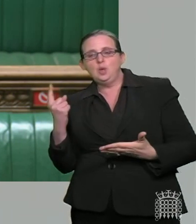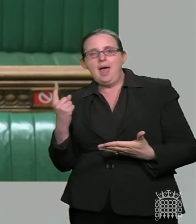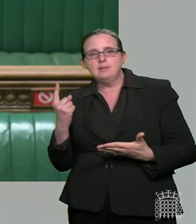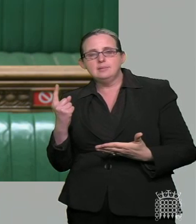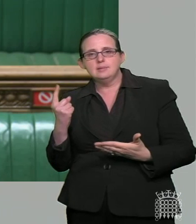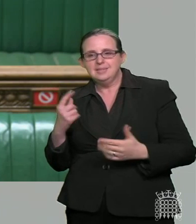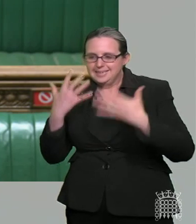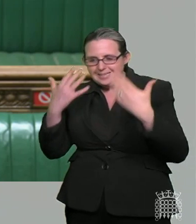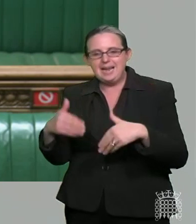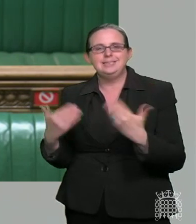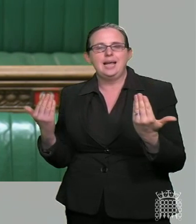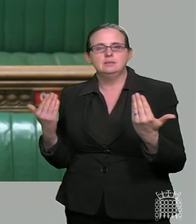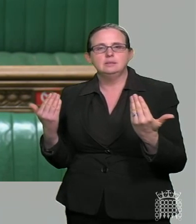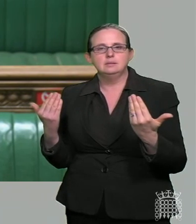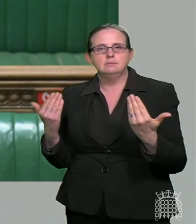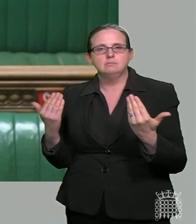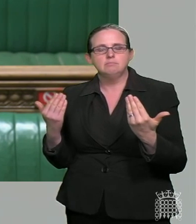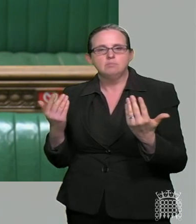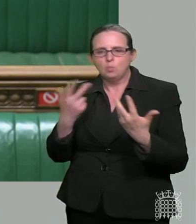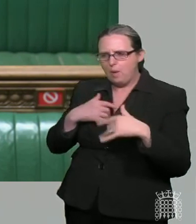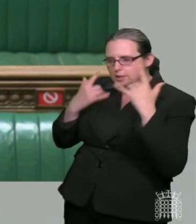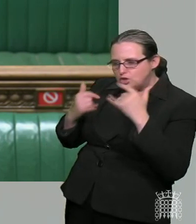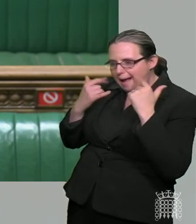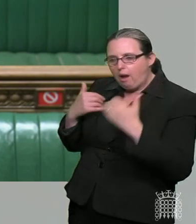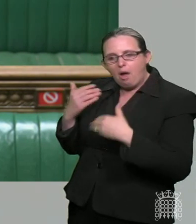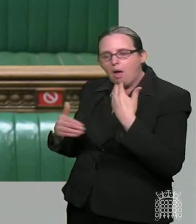We will invigilate that; we are invigilating that.